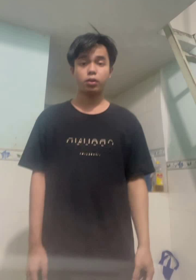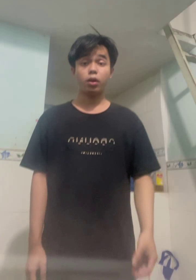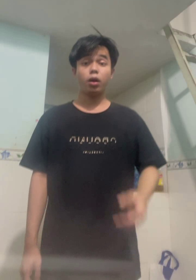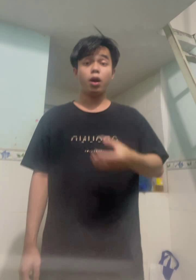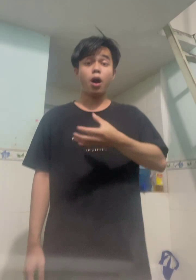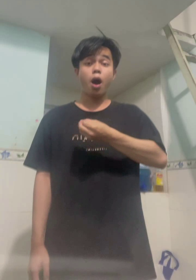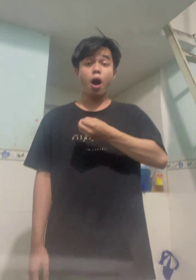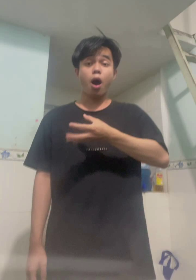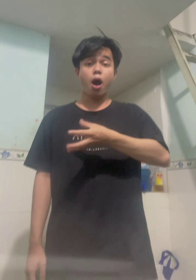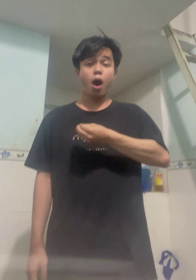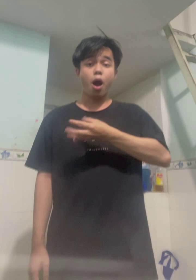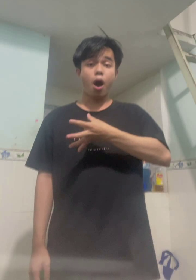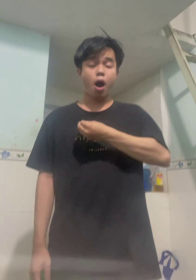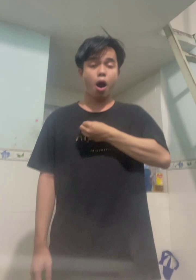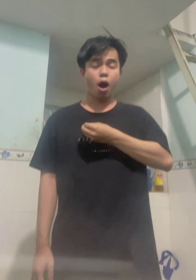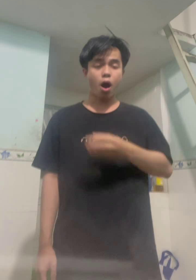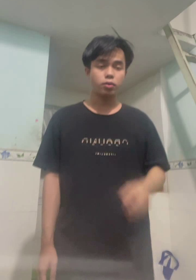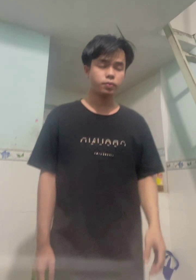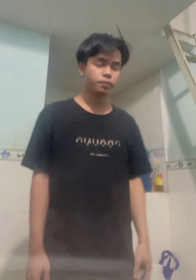lo so